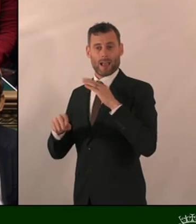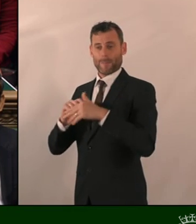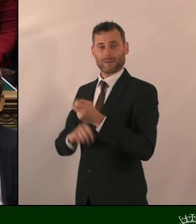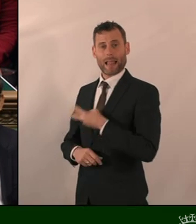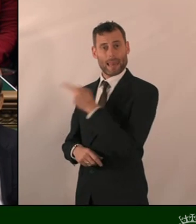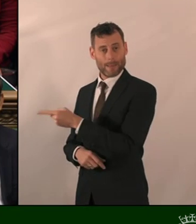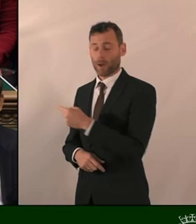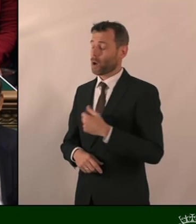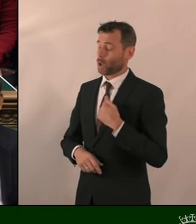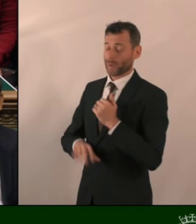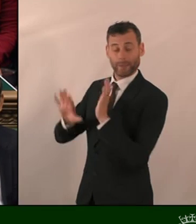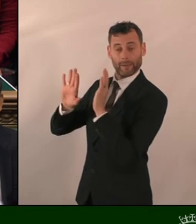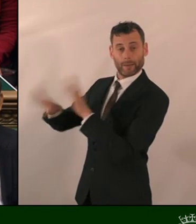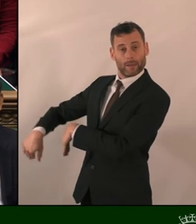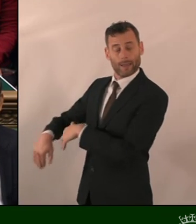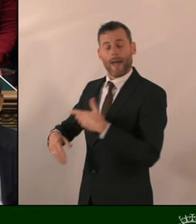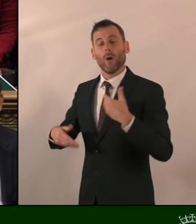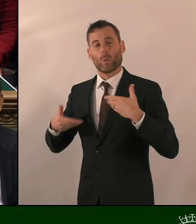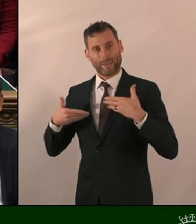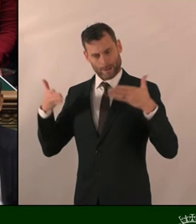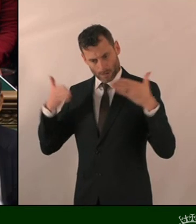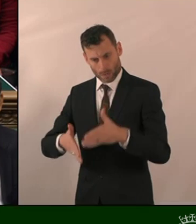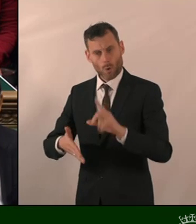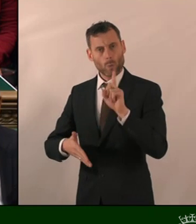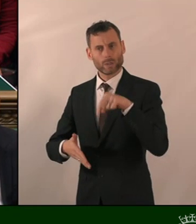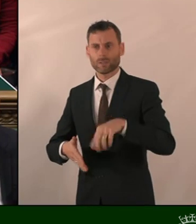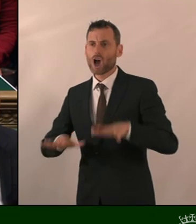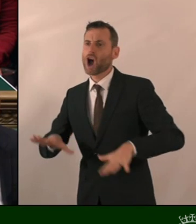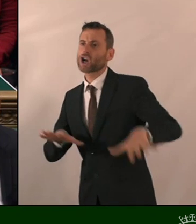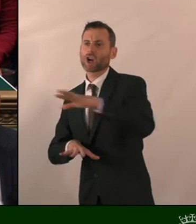We are getting on in delivering on the people’s priorities.